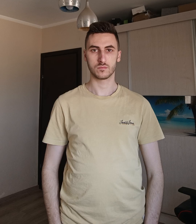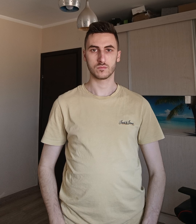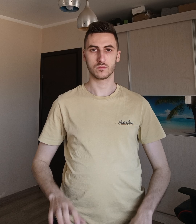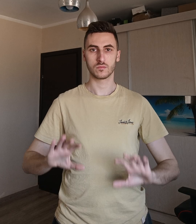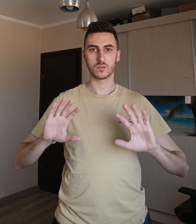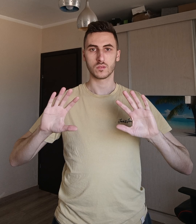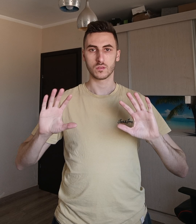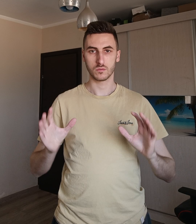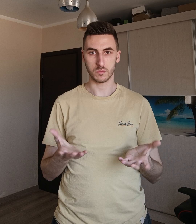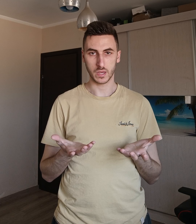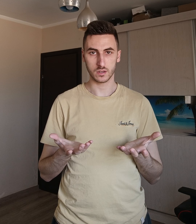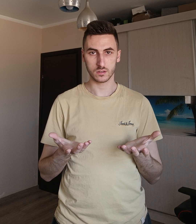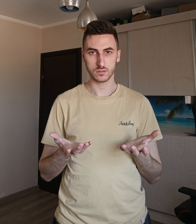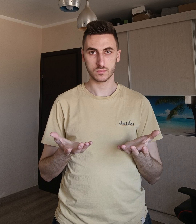מהר